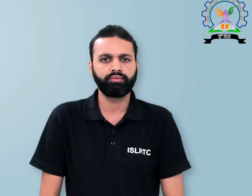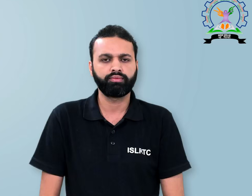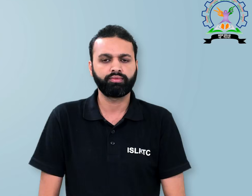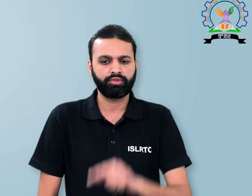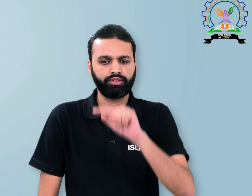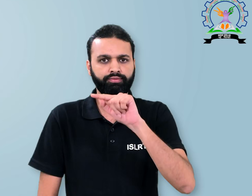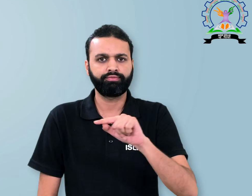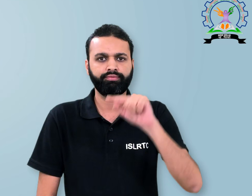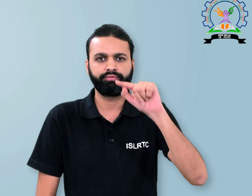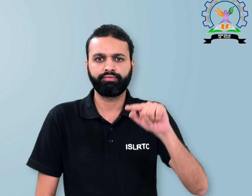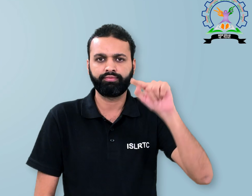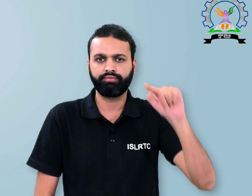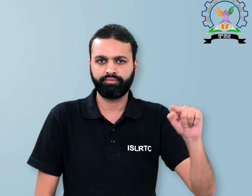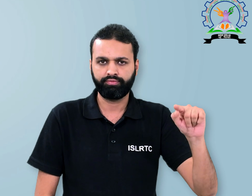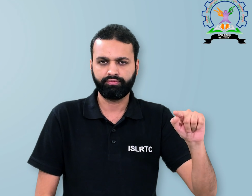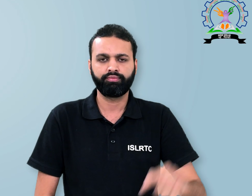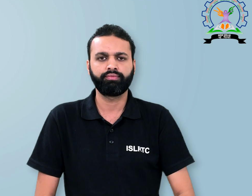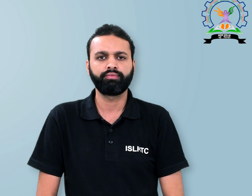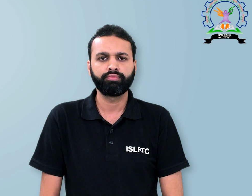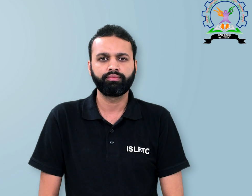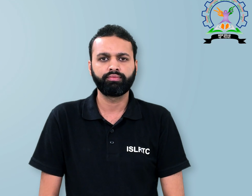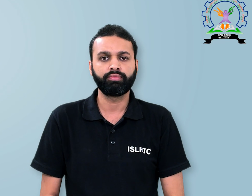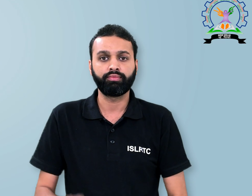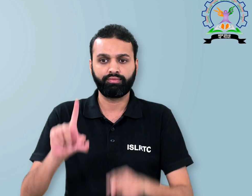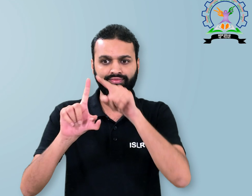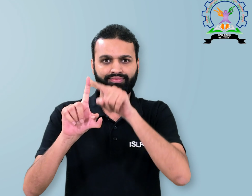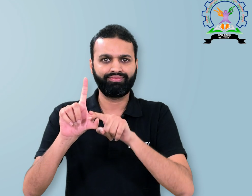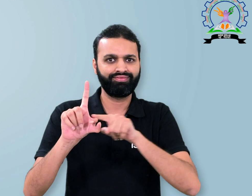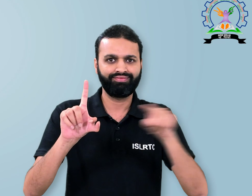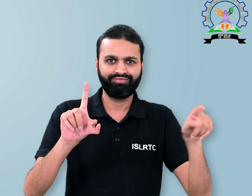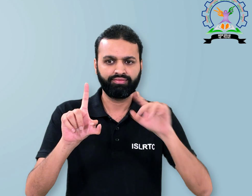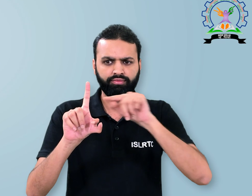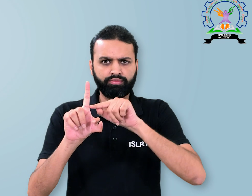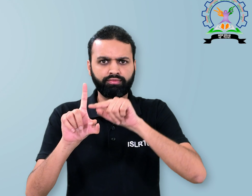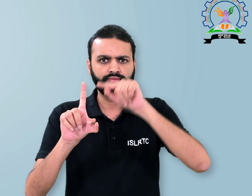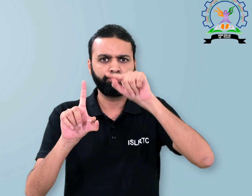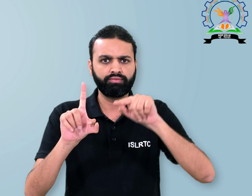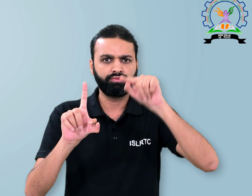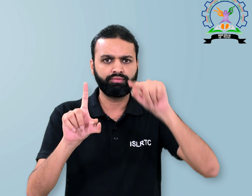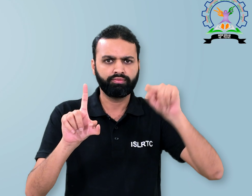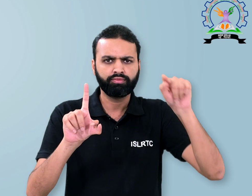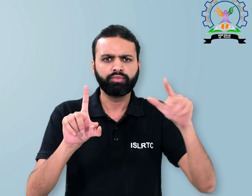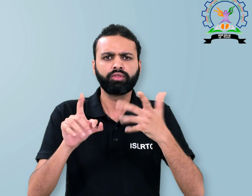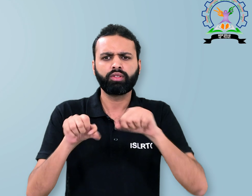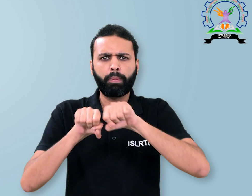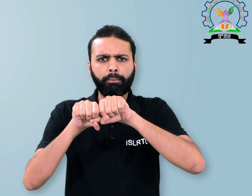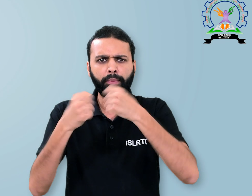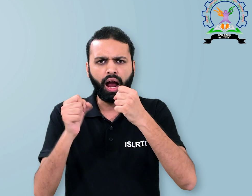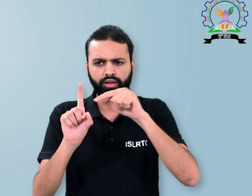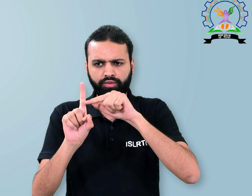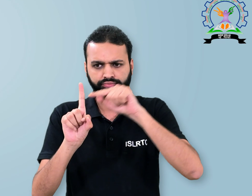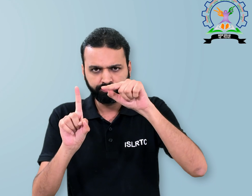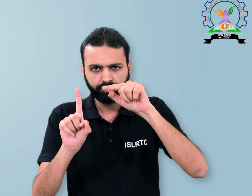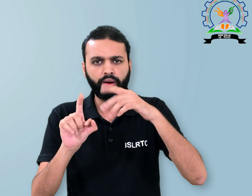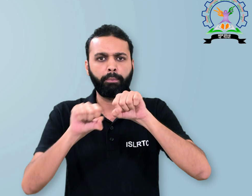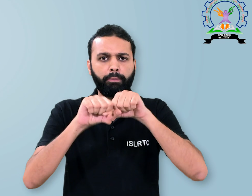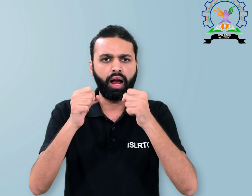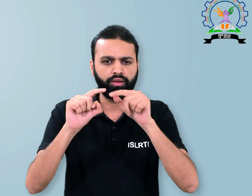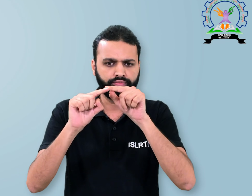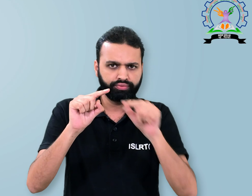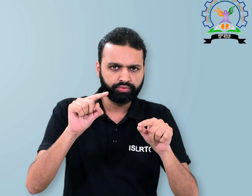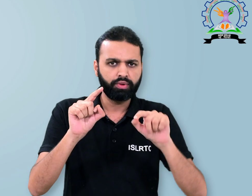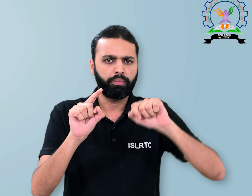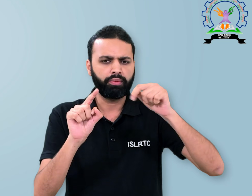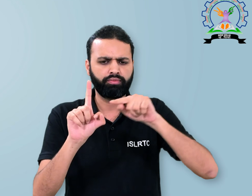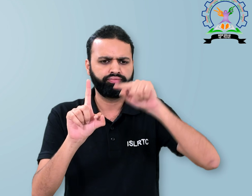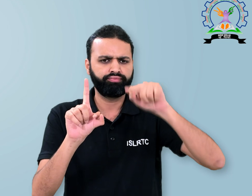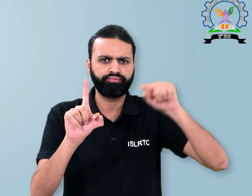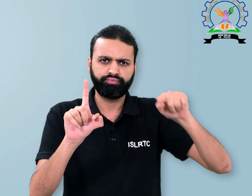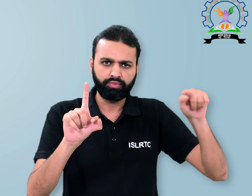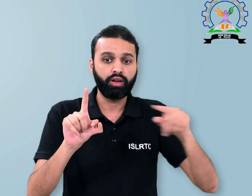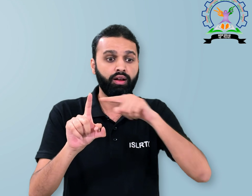Broken Line A broken line is a series of connected line segments that change direction or are interrupted. It represents a path with changes or breaks.